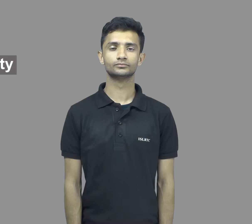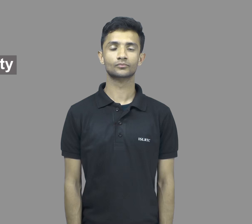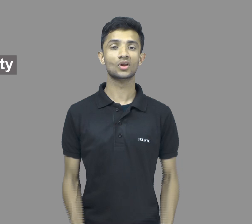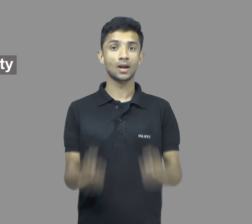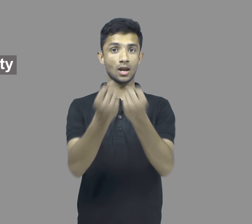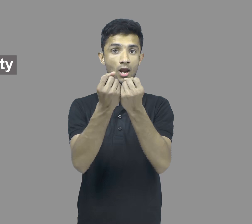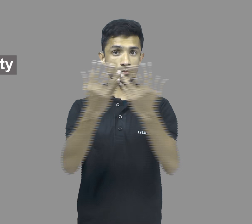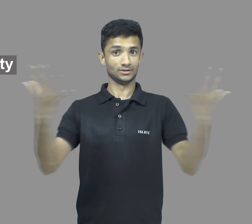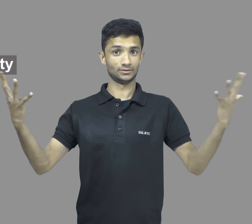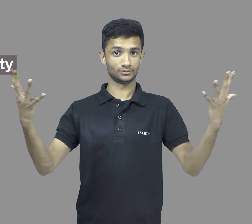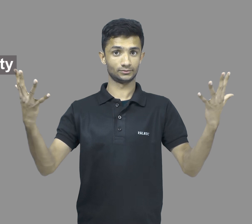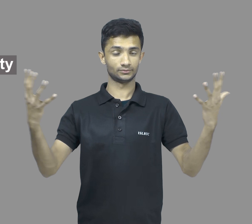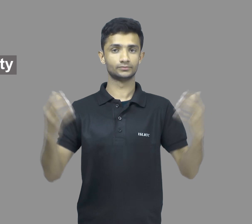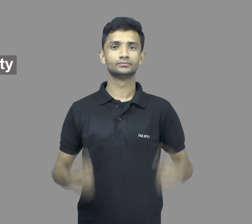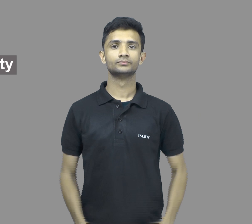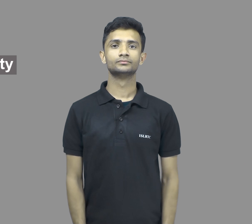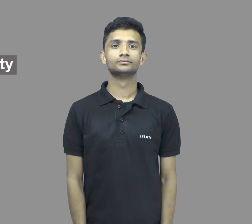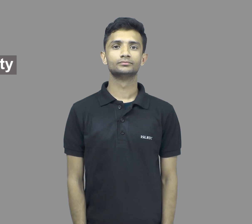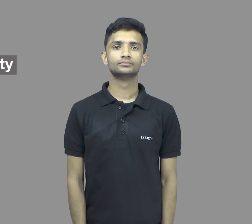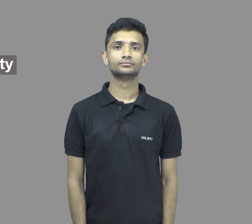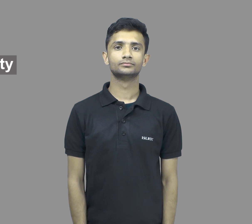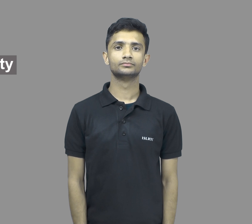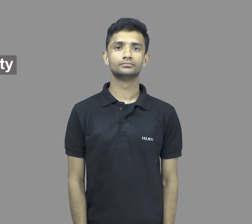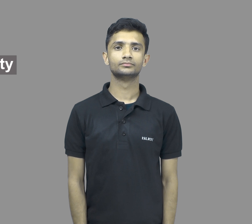Quantity